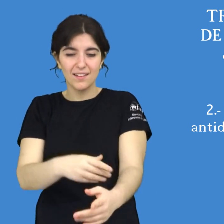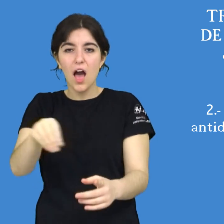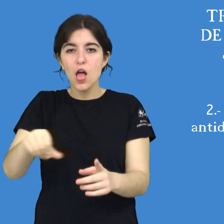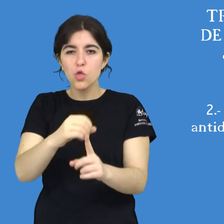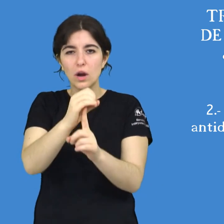azúcar